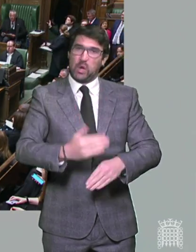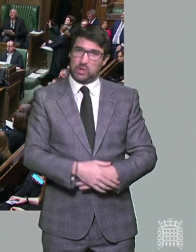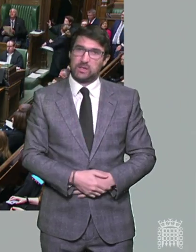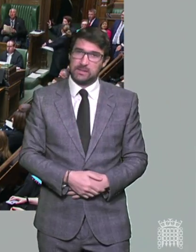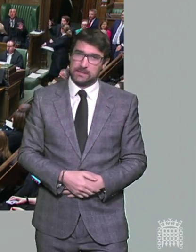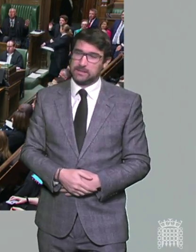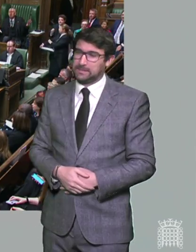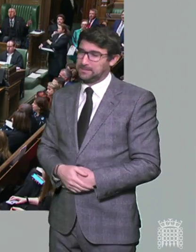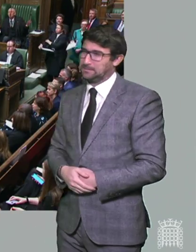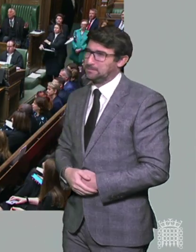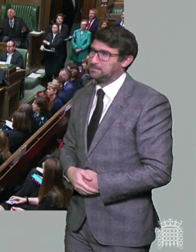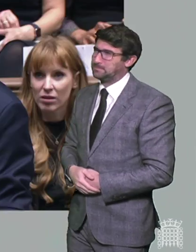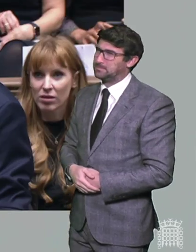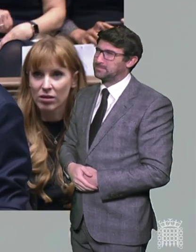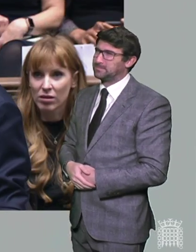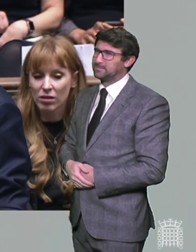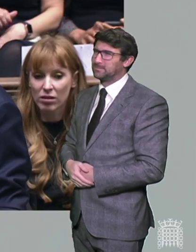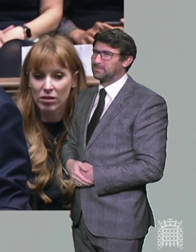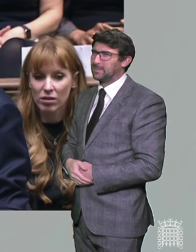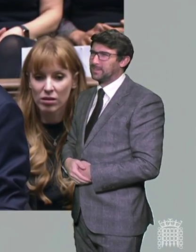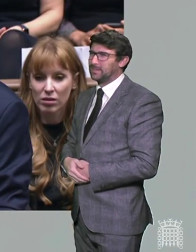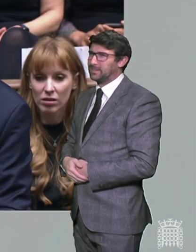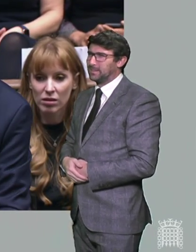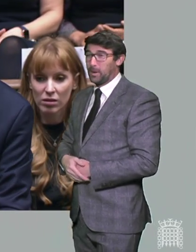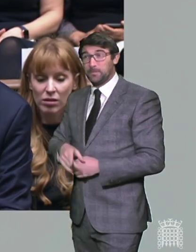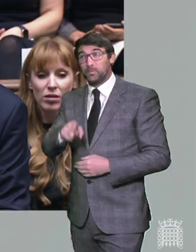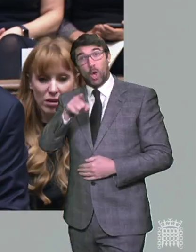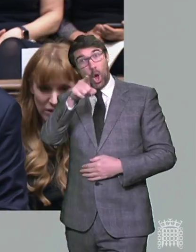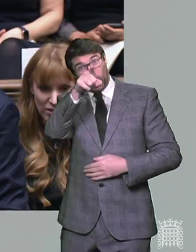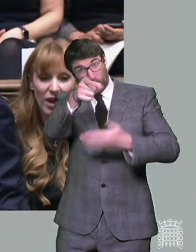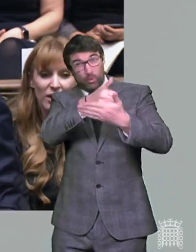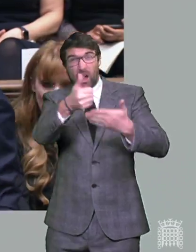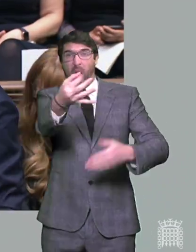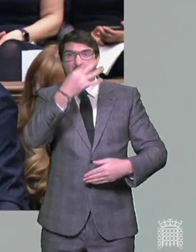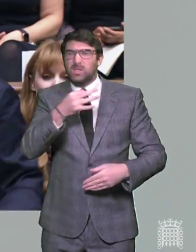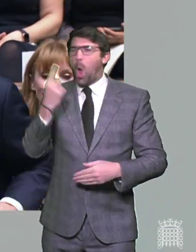The Prime Minister is asking me questions because we are a Government in waiting and they are an Opposition in waiting.